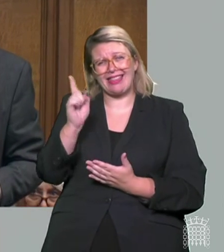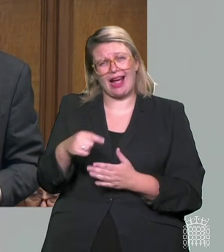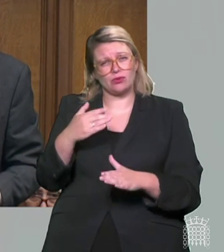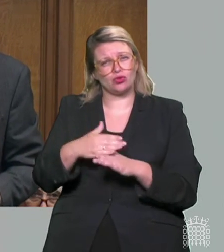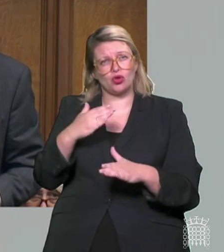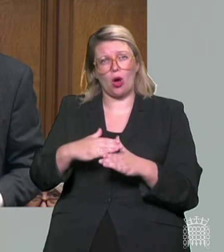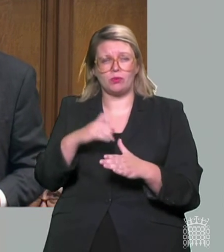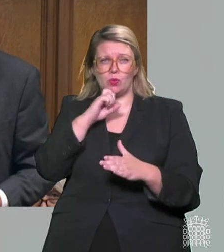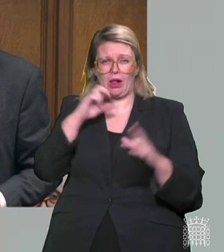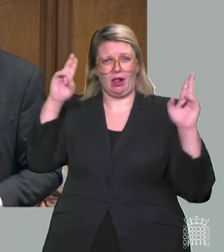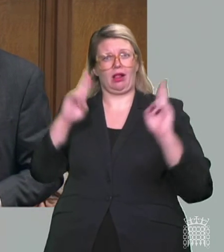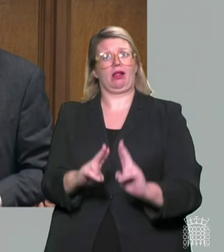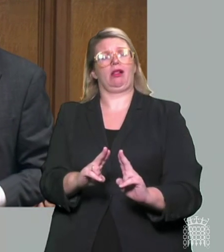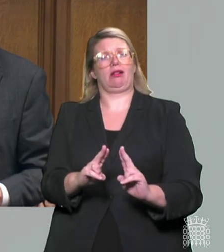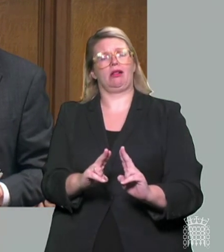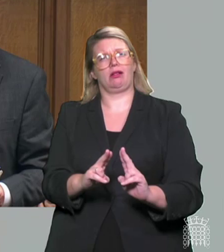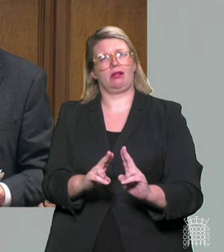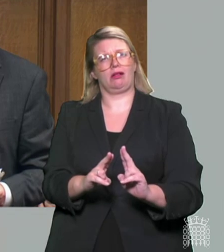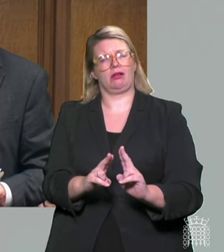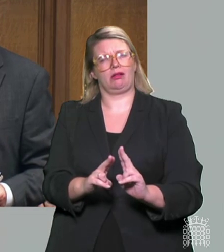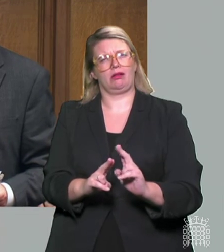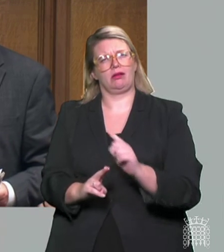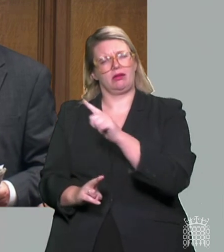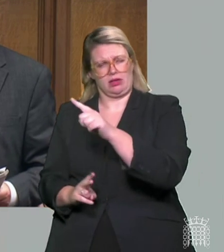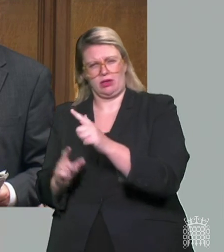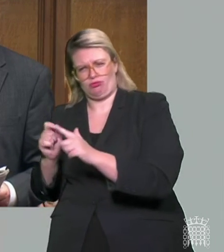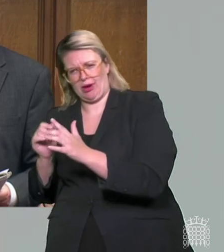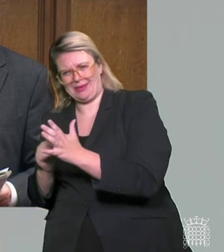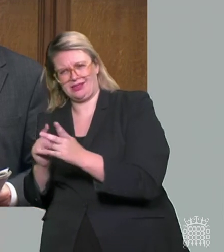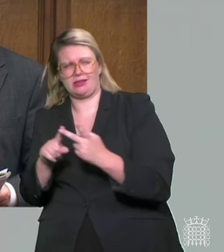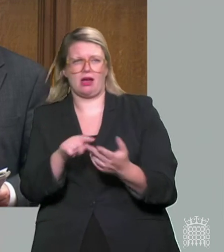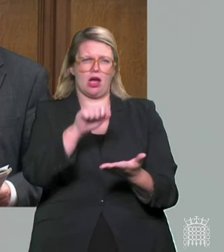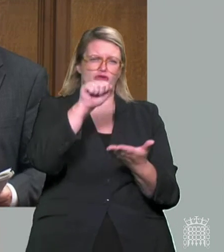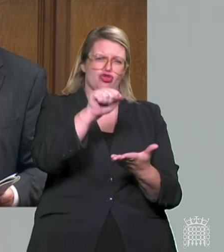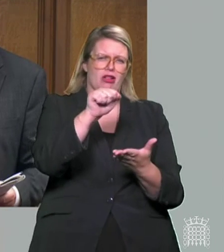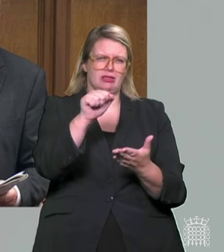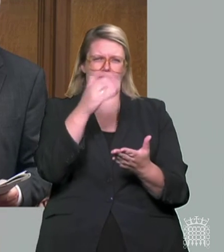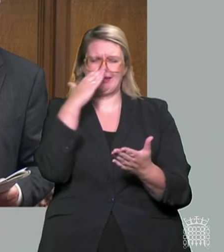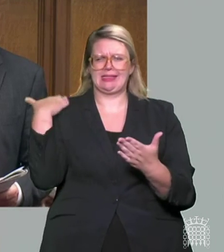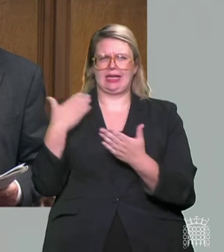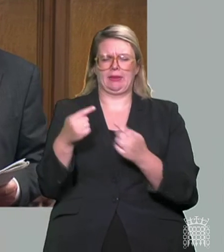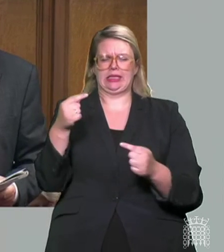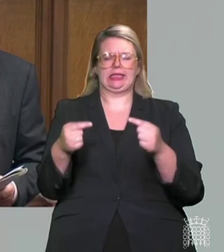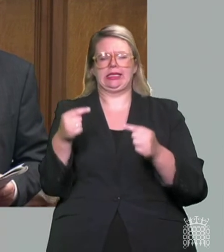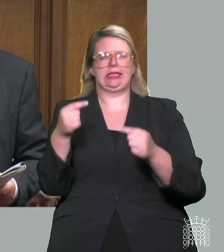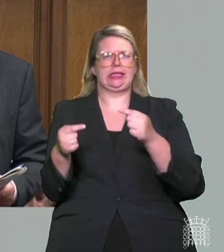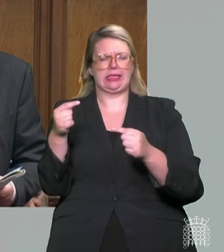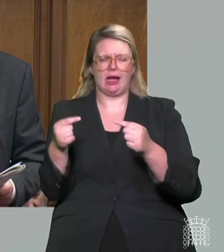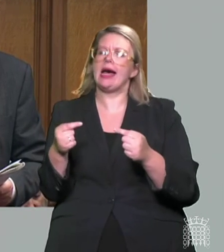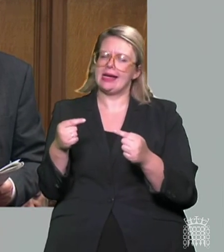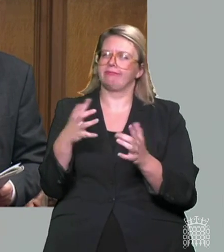The tensions between the Prime Minister and the former Chancellor have sadly now been much exposed, and I am telling you, Prime Minister